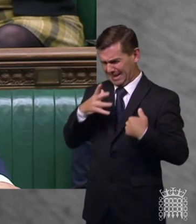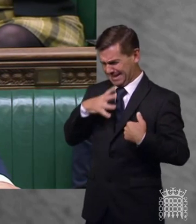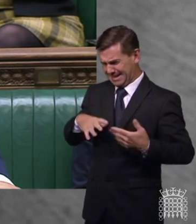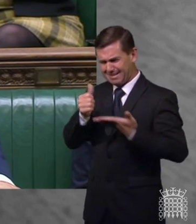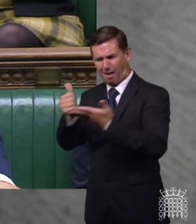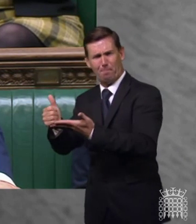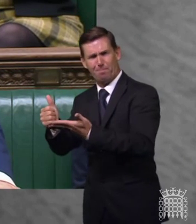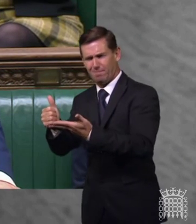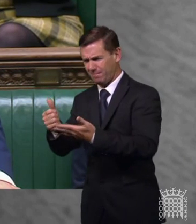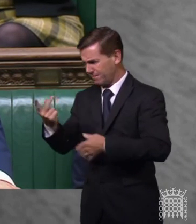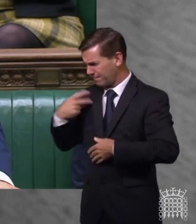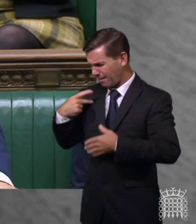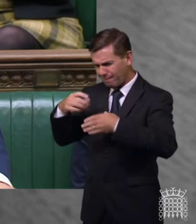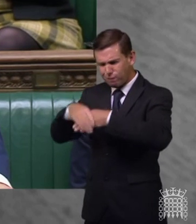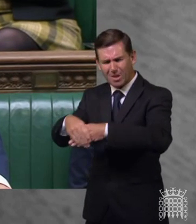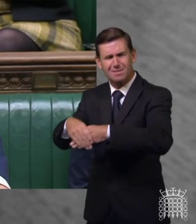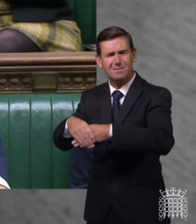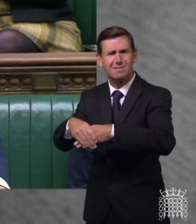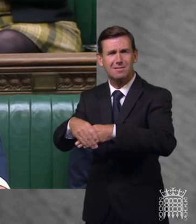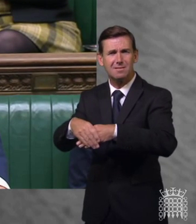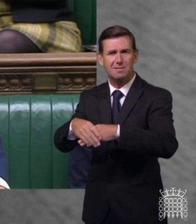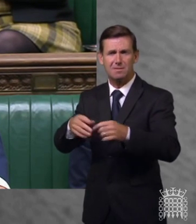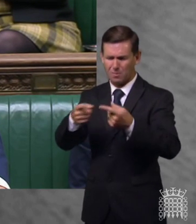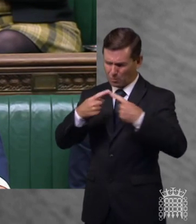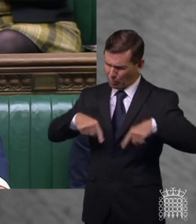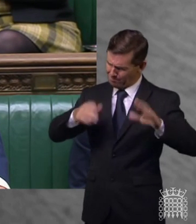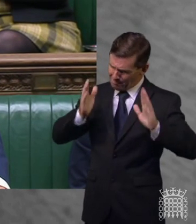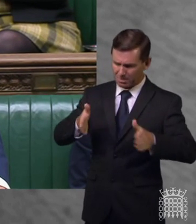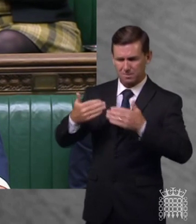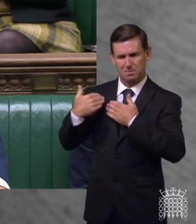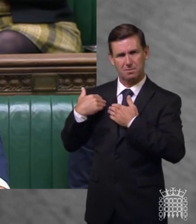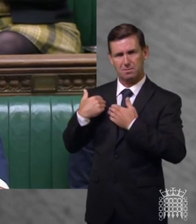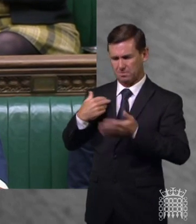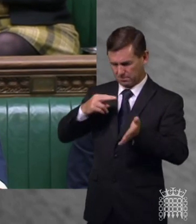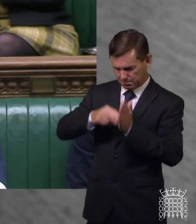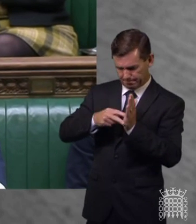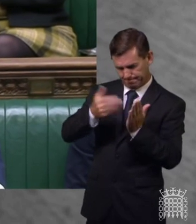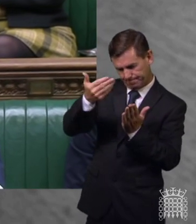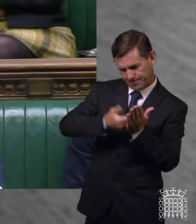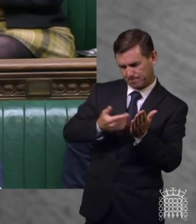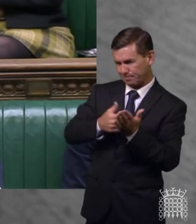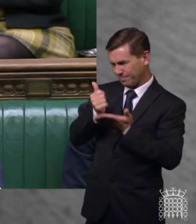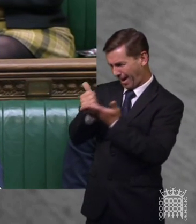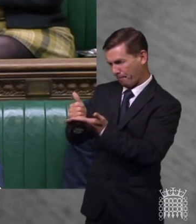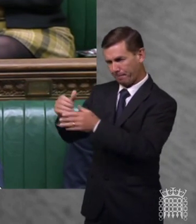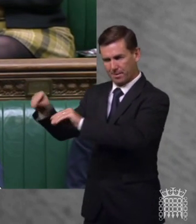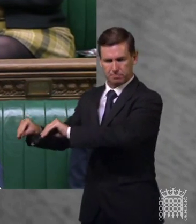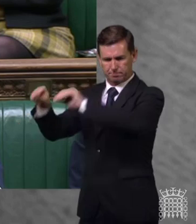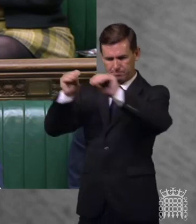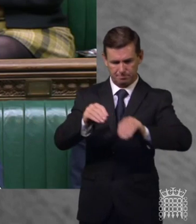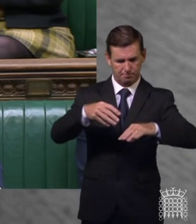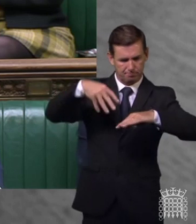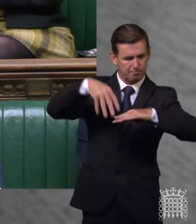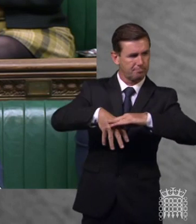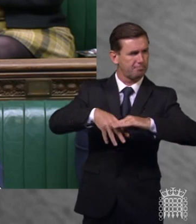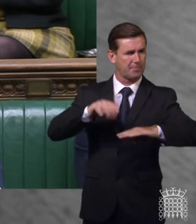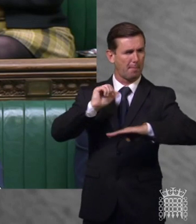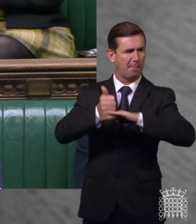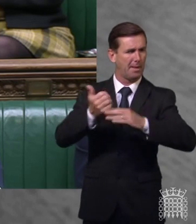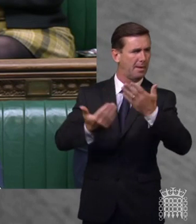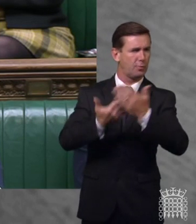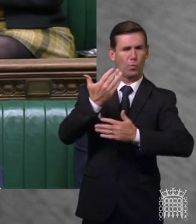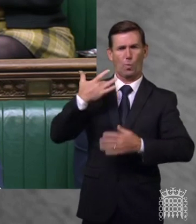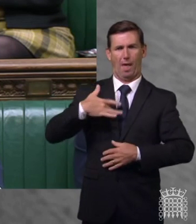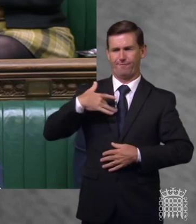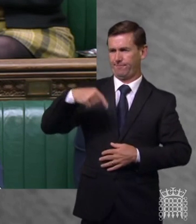We owe an obligation to the people of Afghanistan. There should be a resettlement scheme for people to rebuild their lives here, with safe and legal routes.